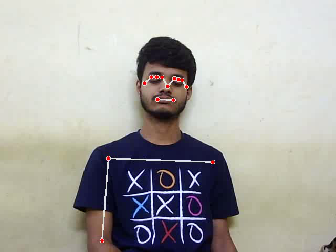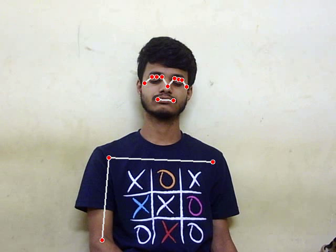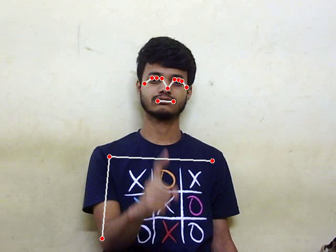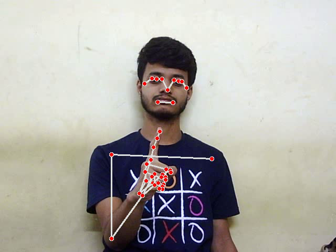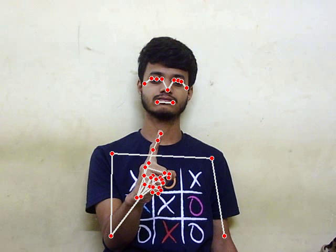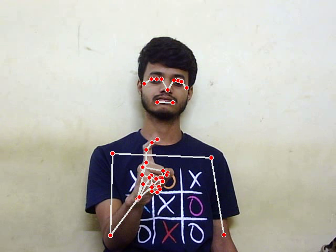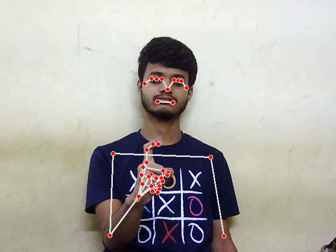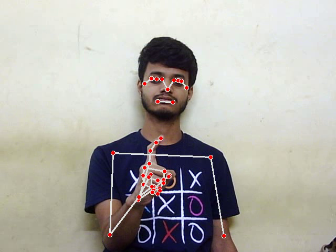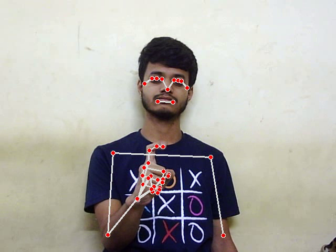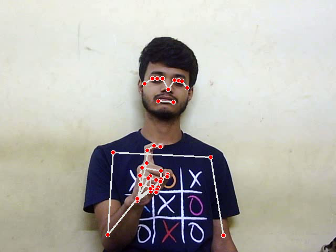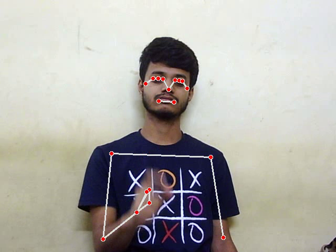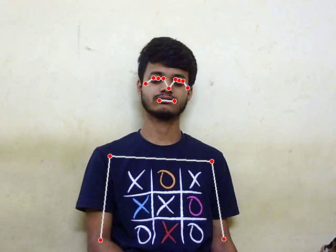question